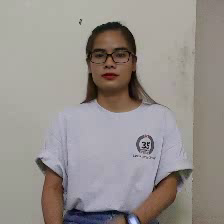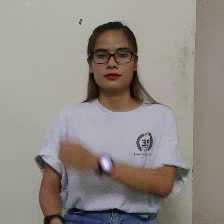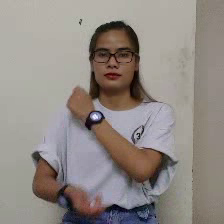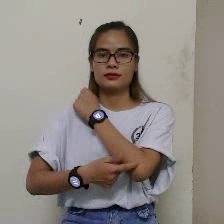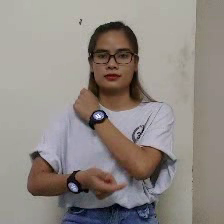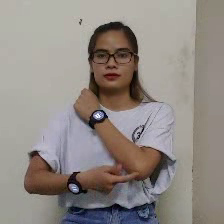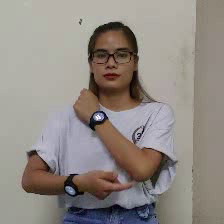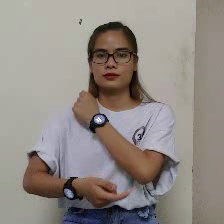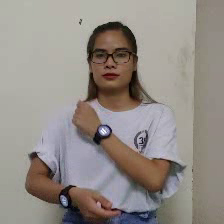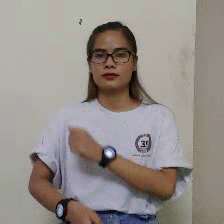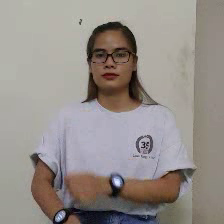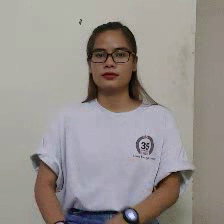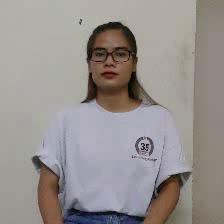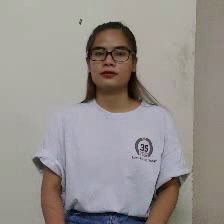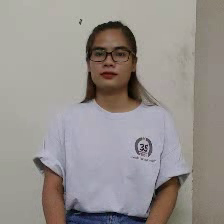Cám dỗ